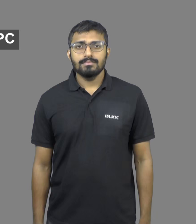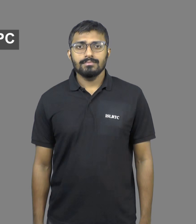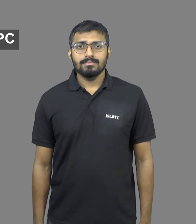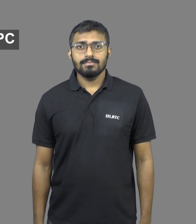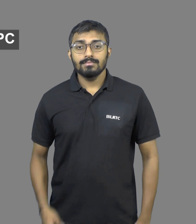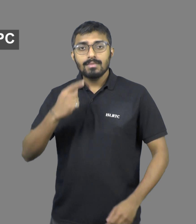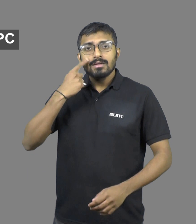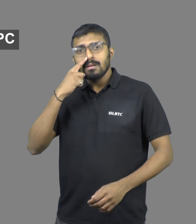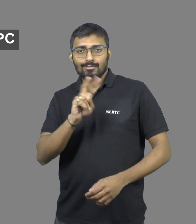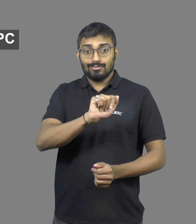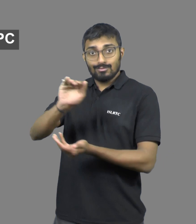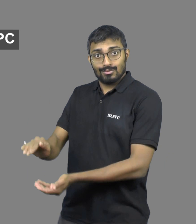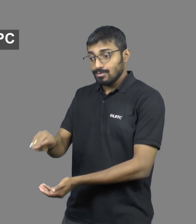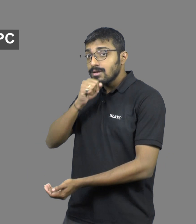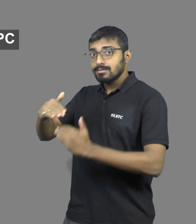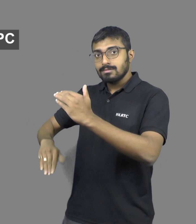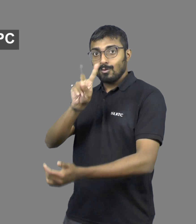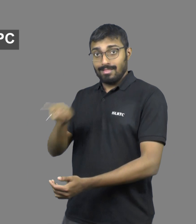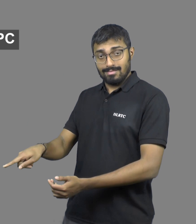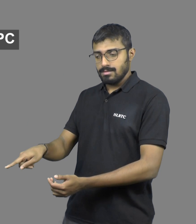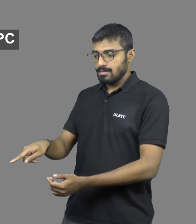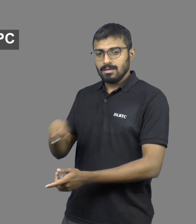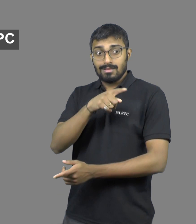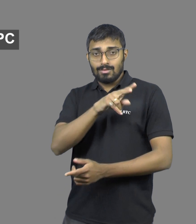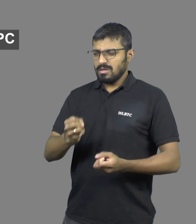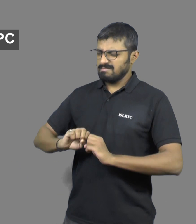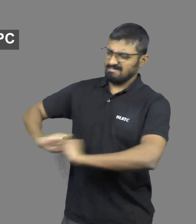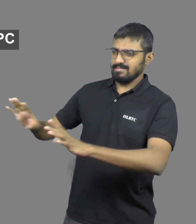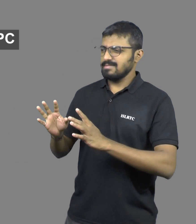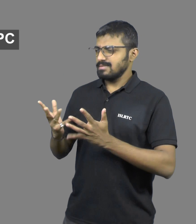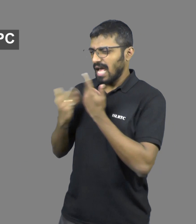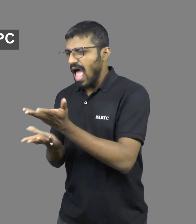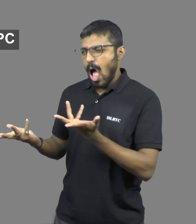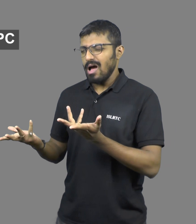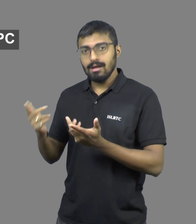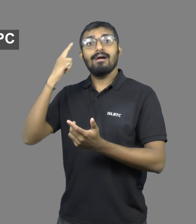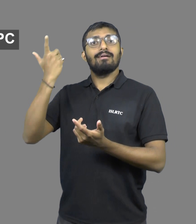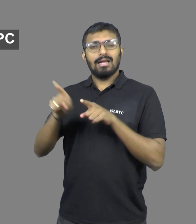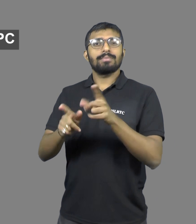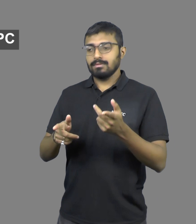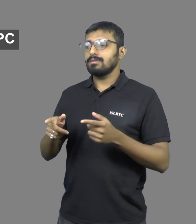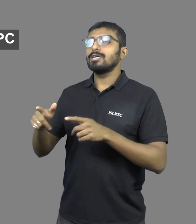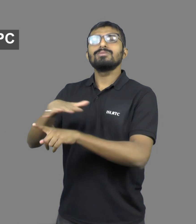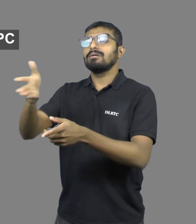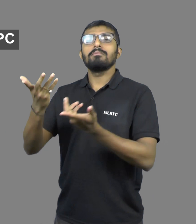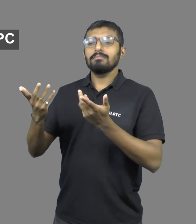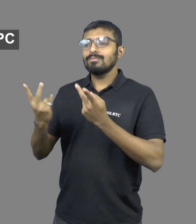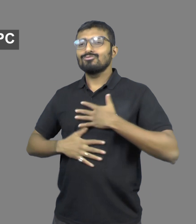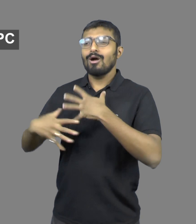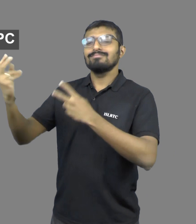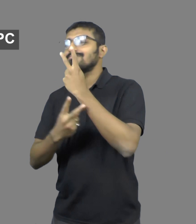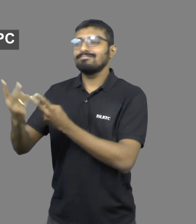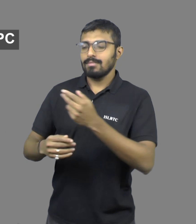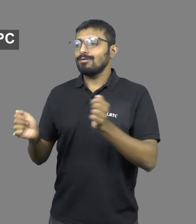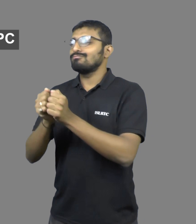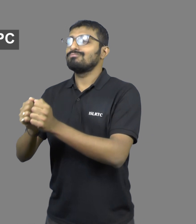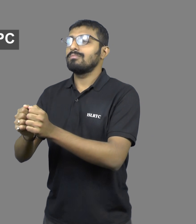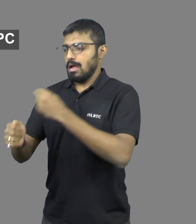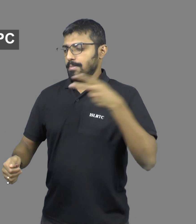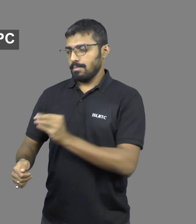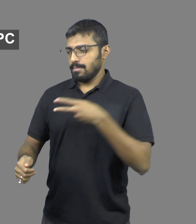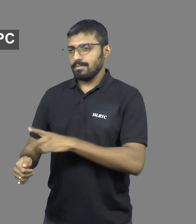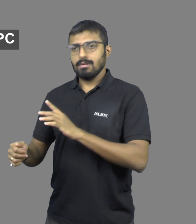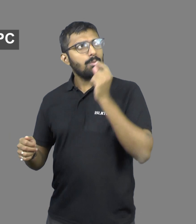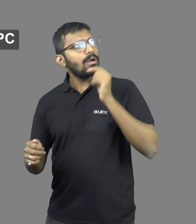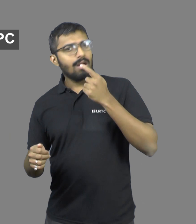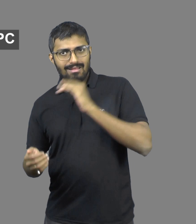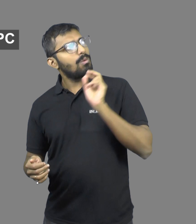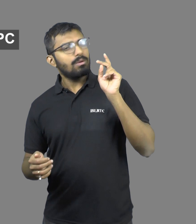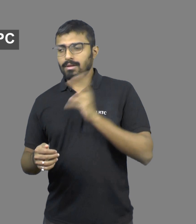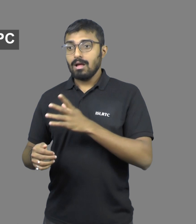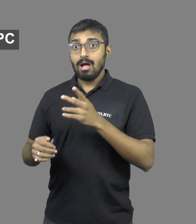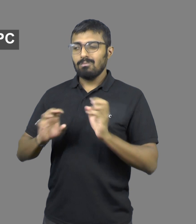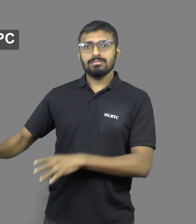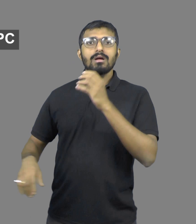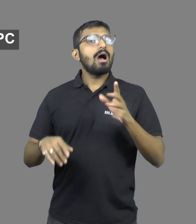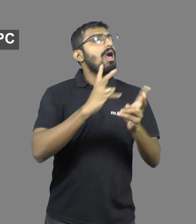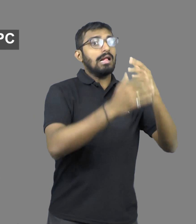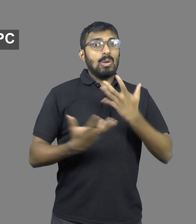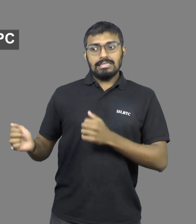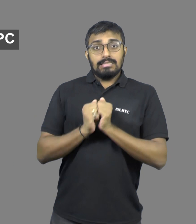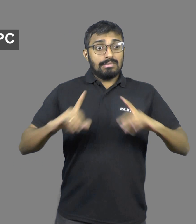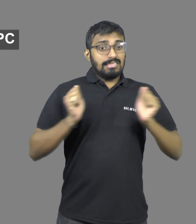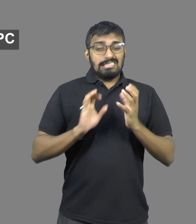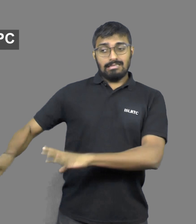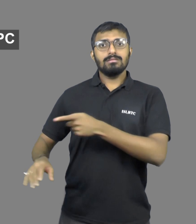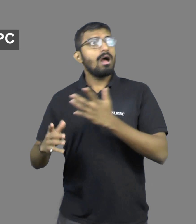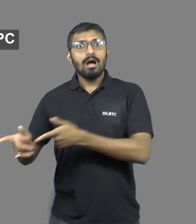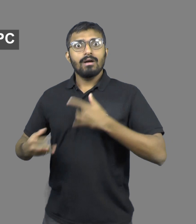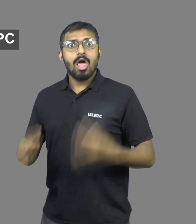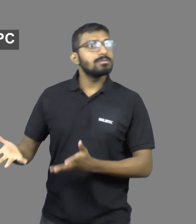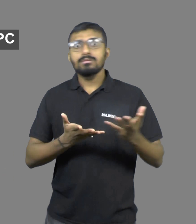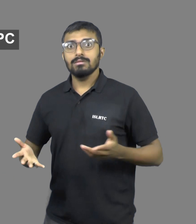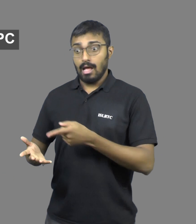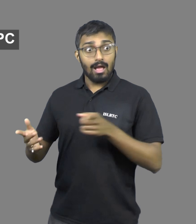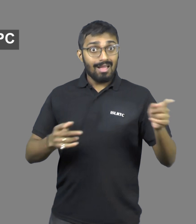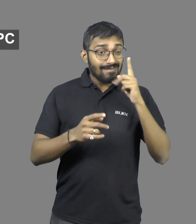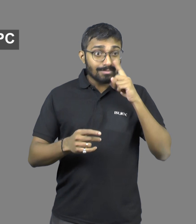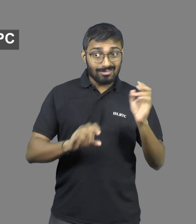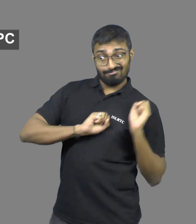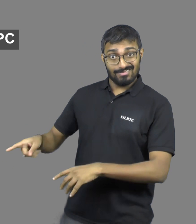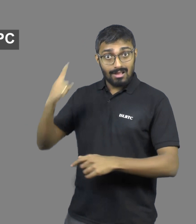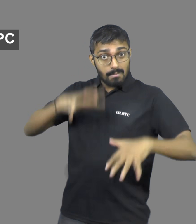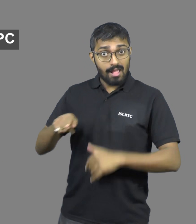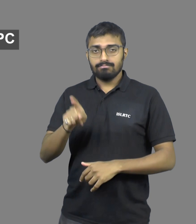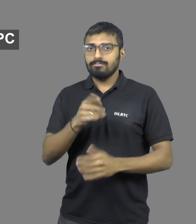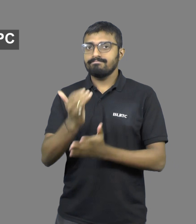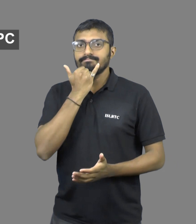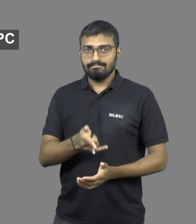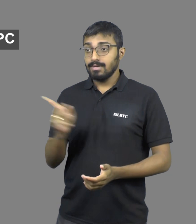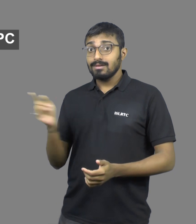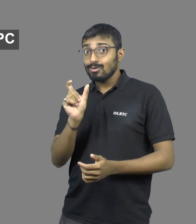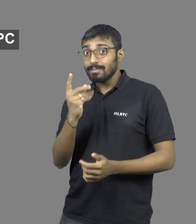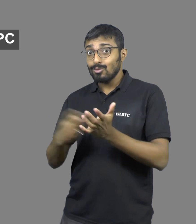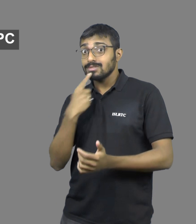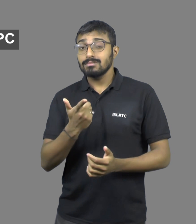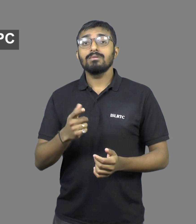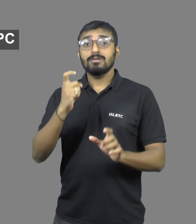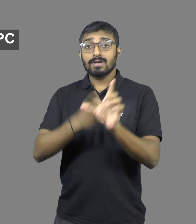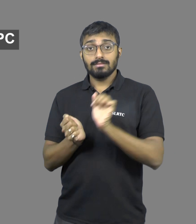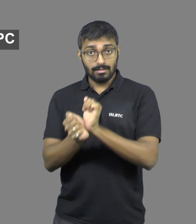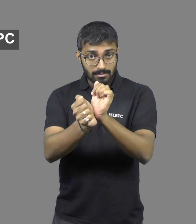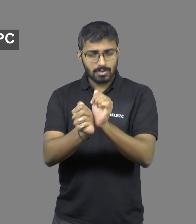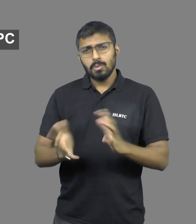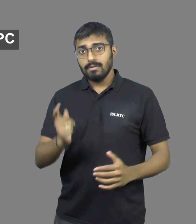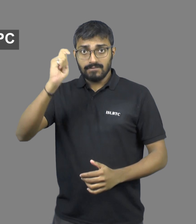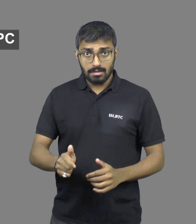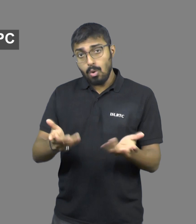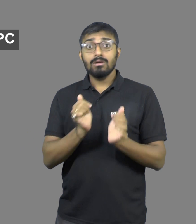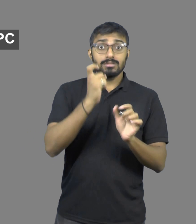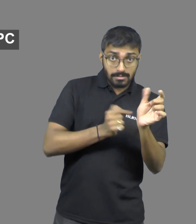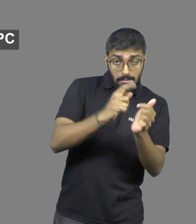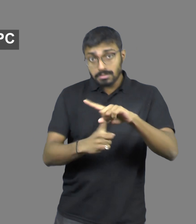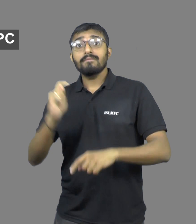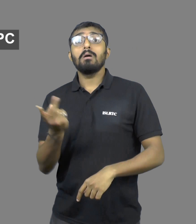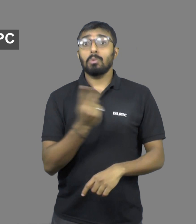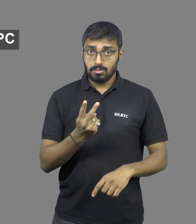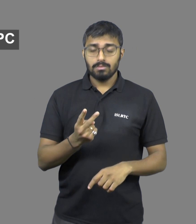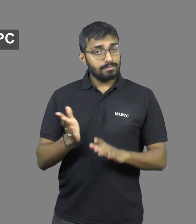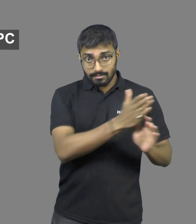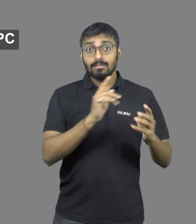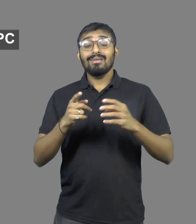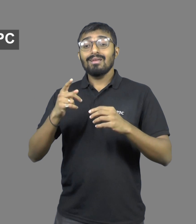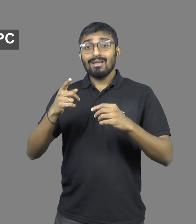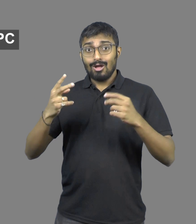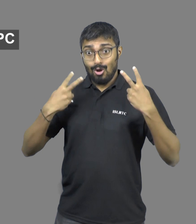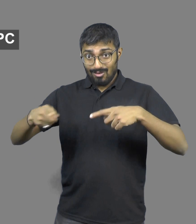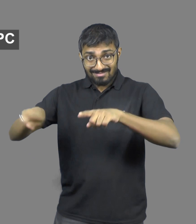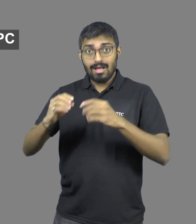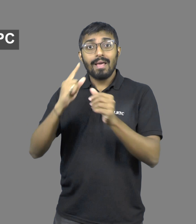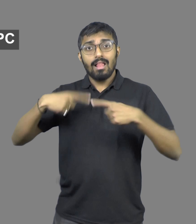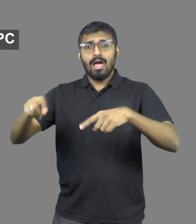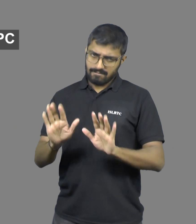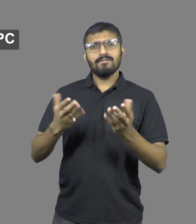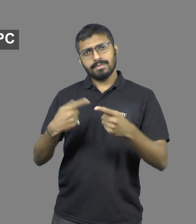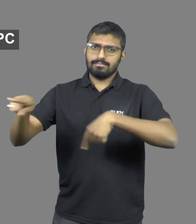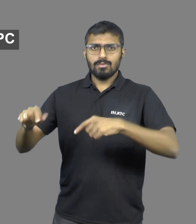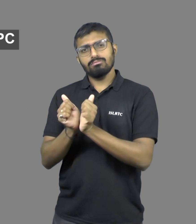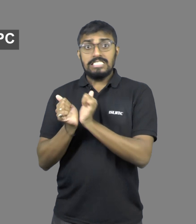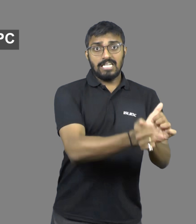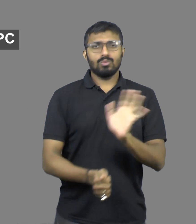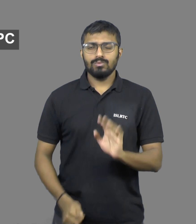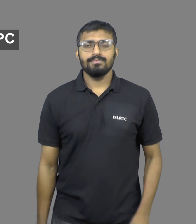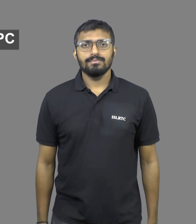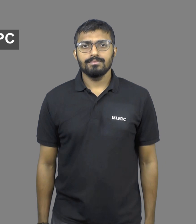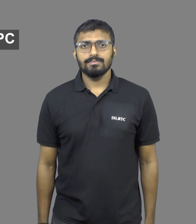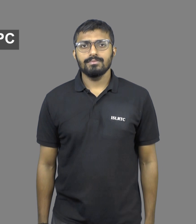Section 317 IPC